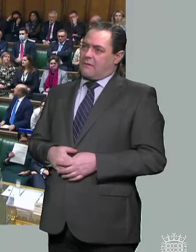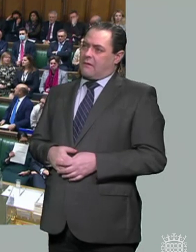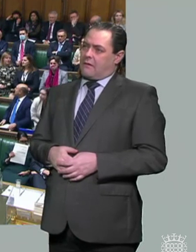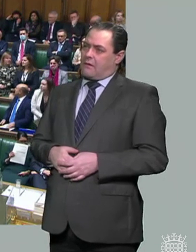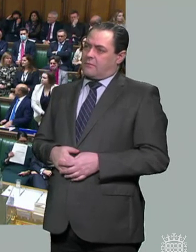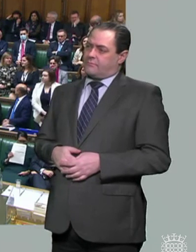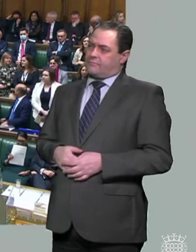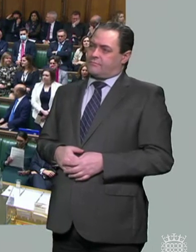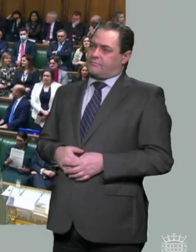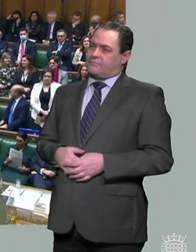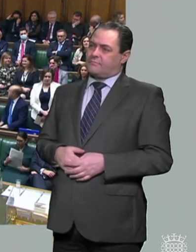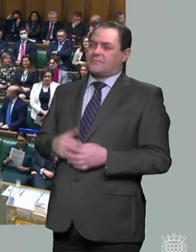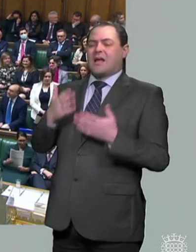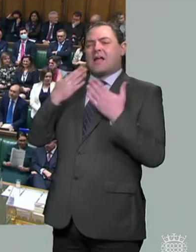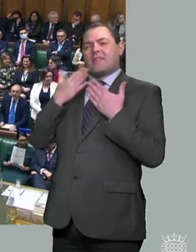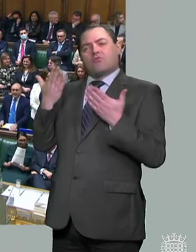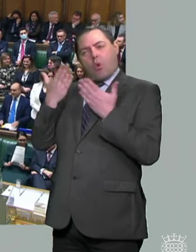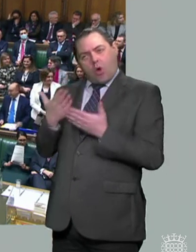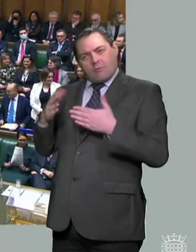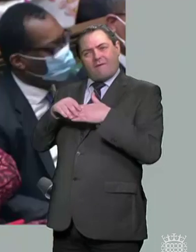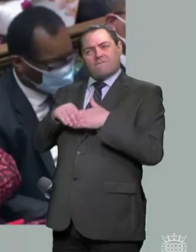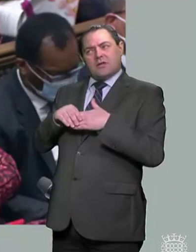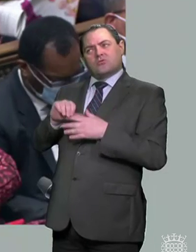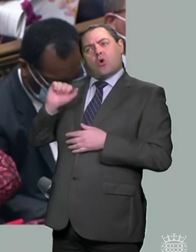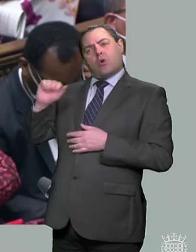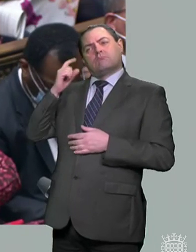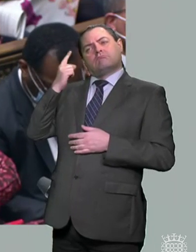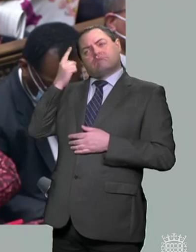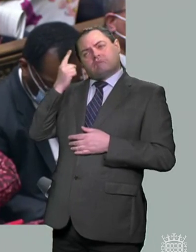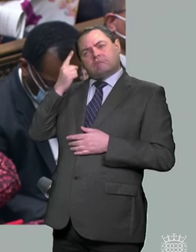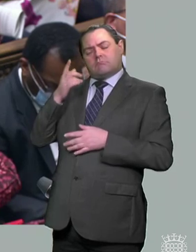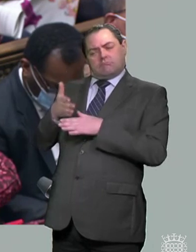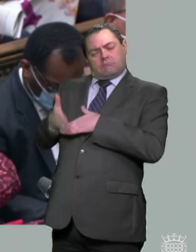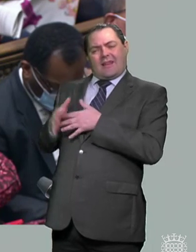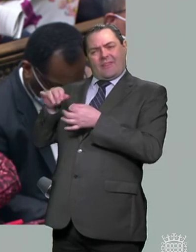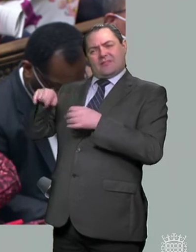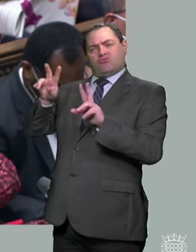I thank my right honourable Friend for her thoughtful work on this.